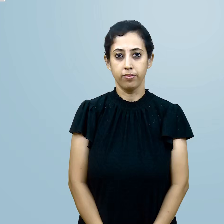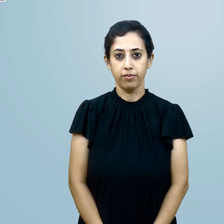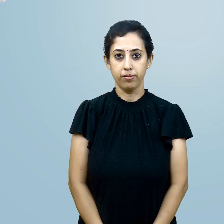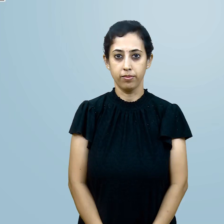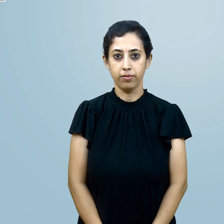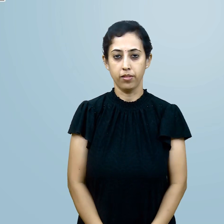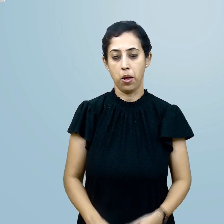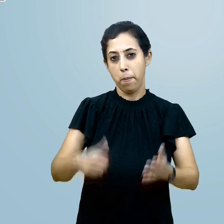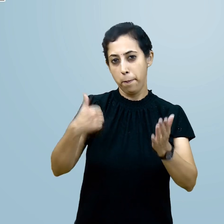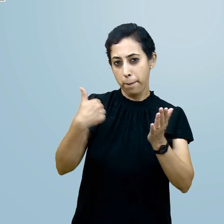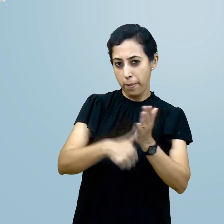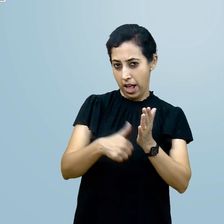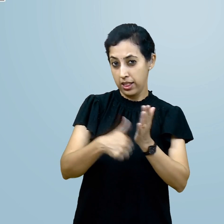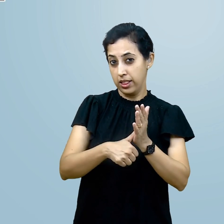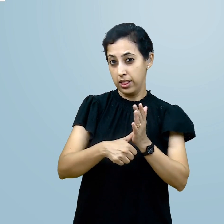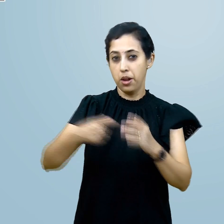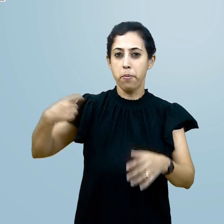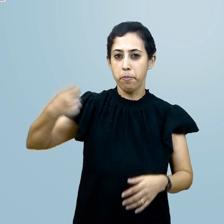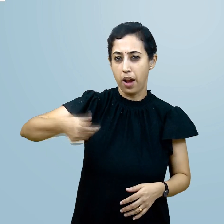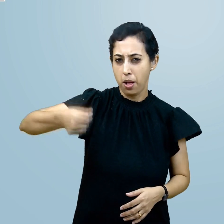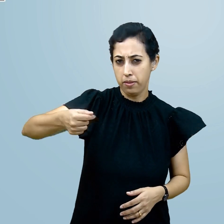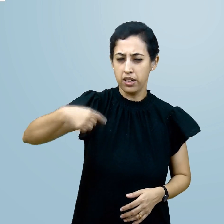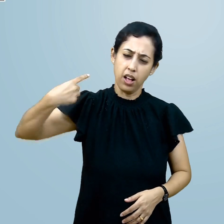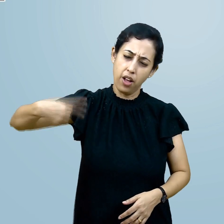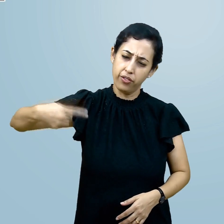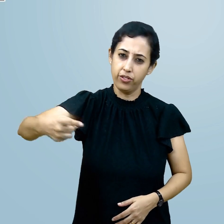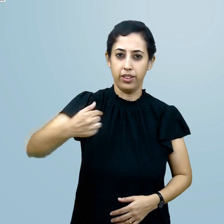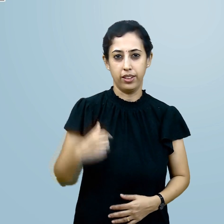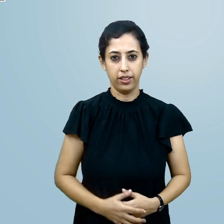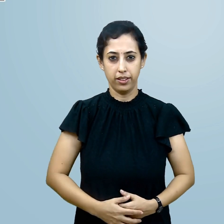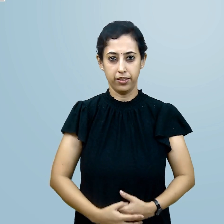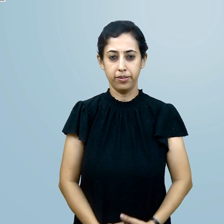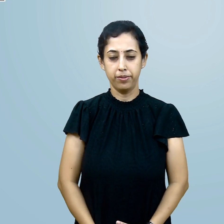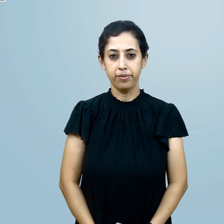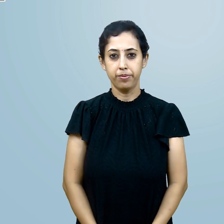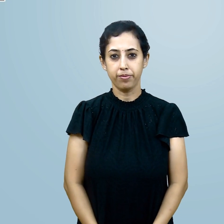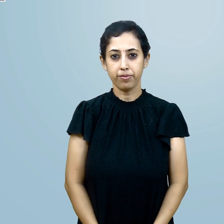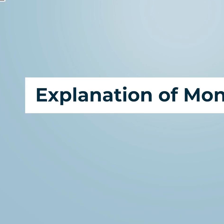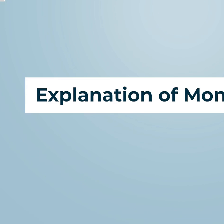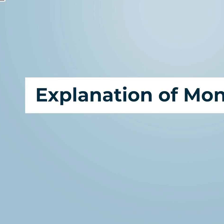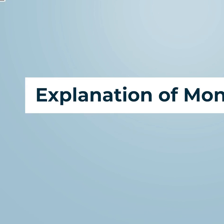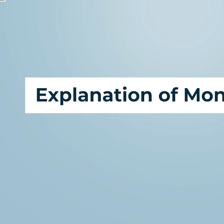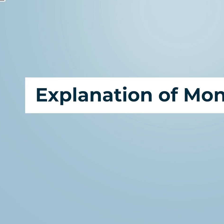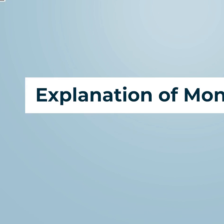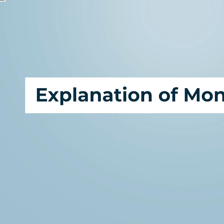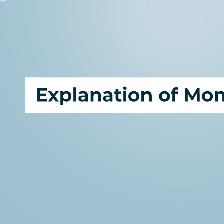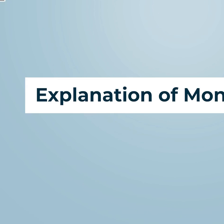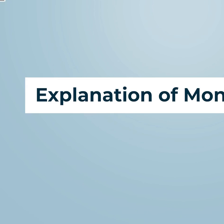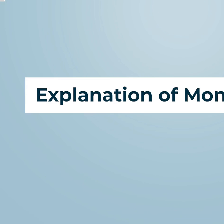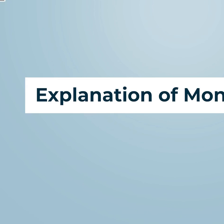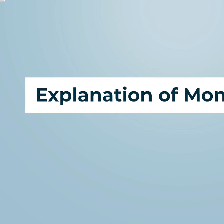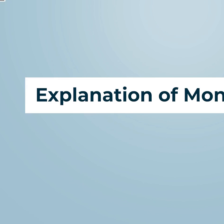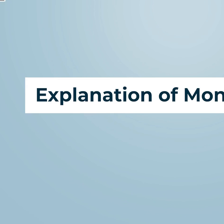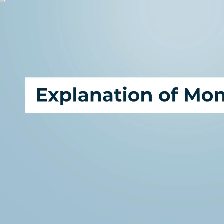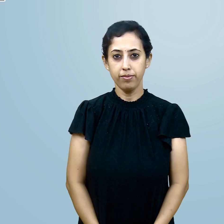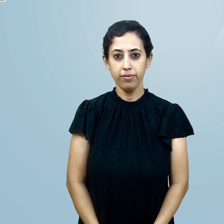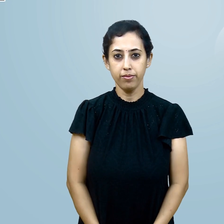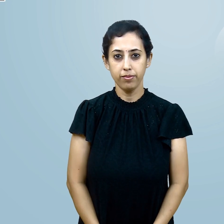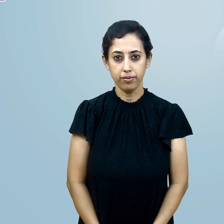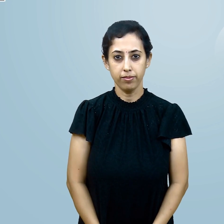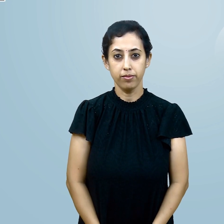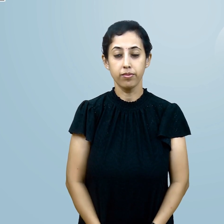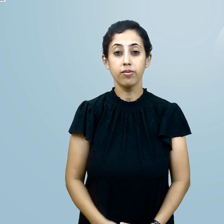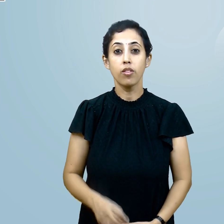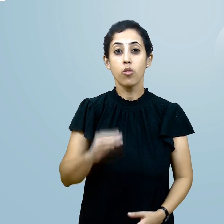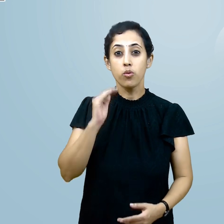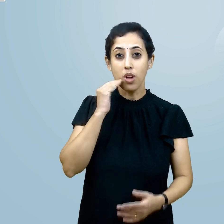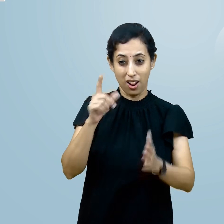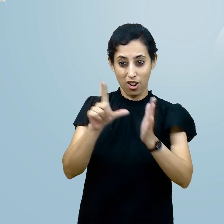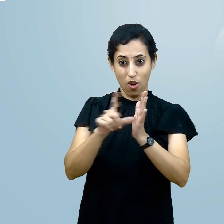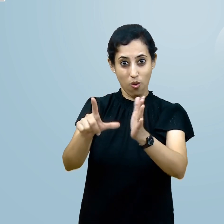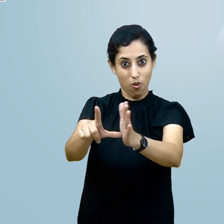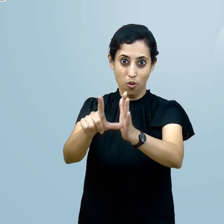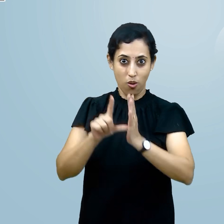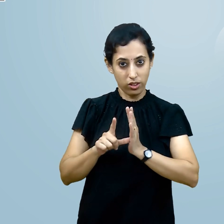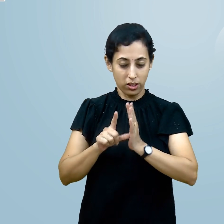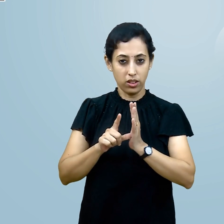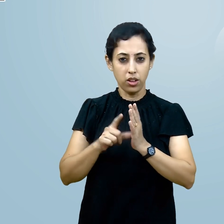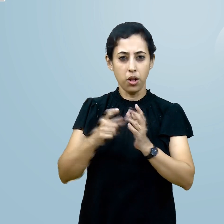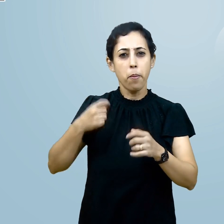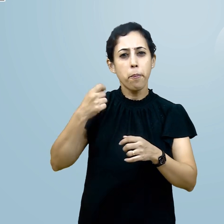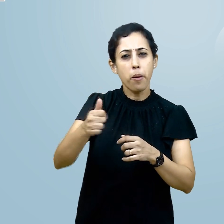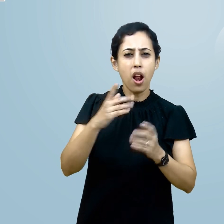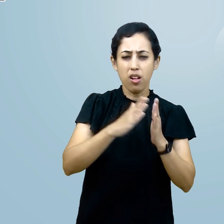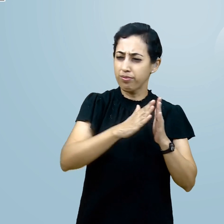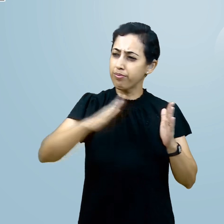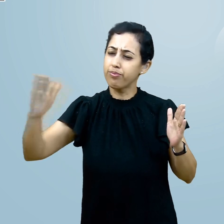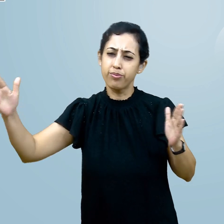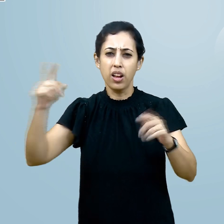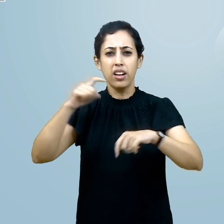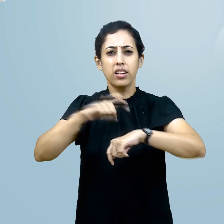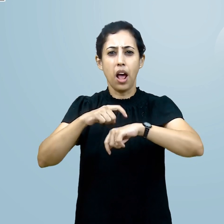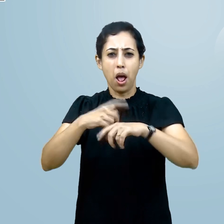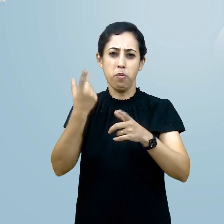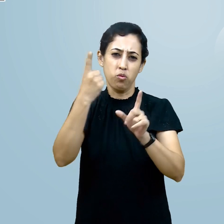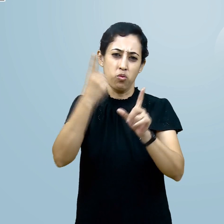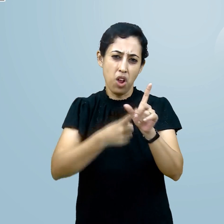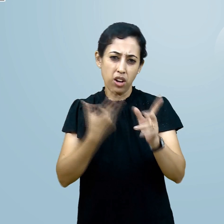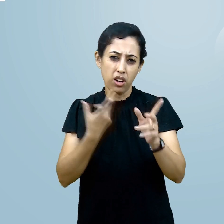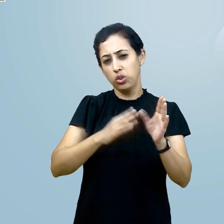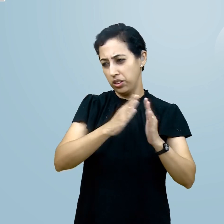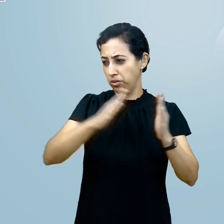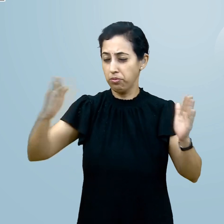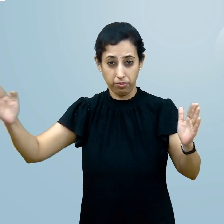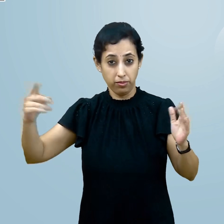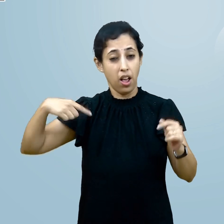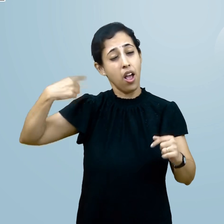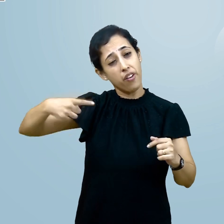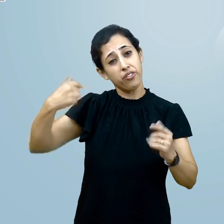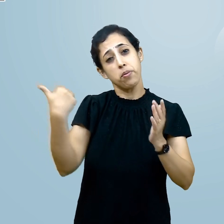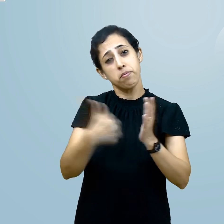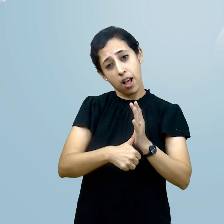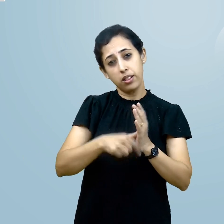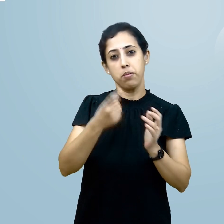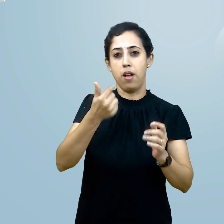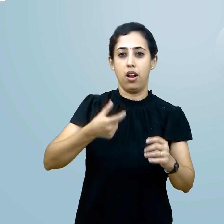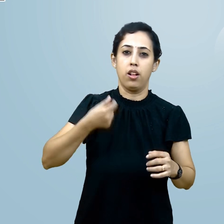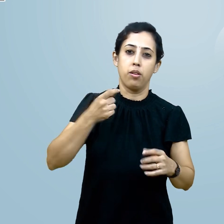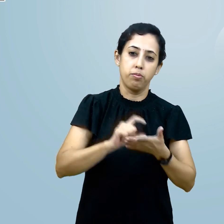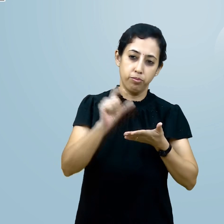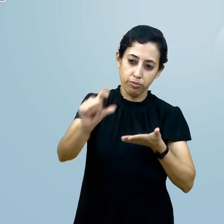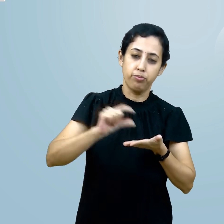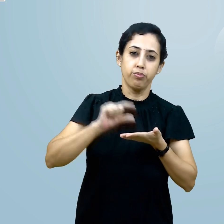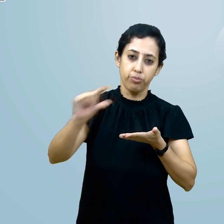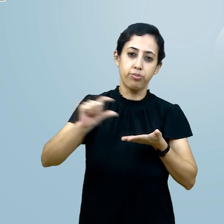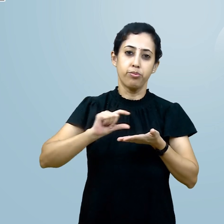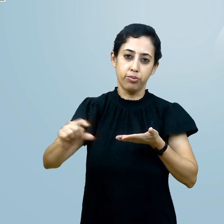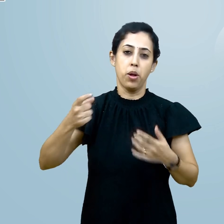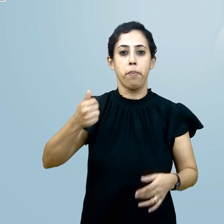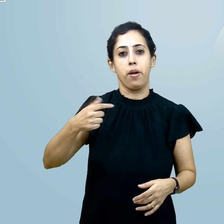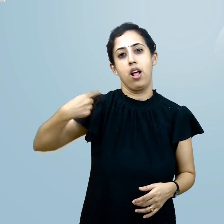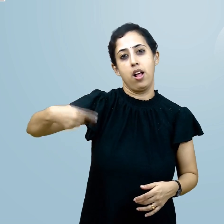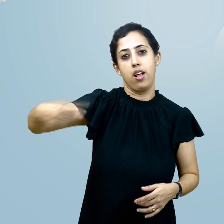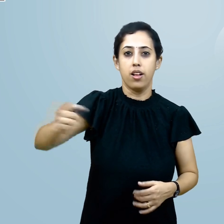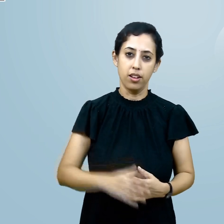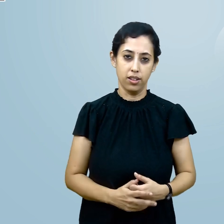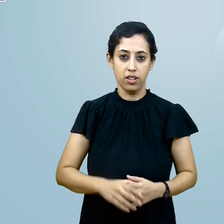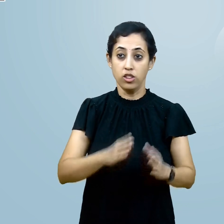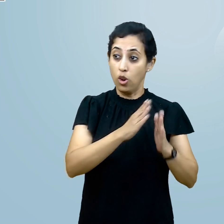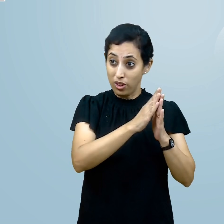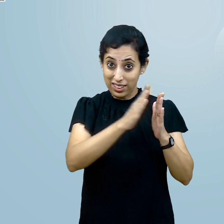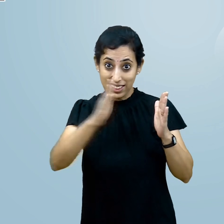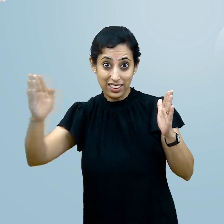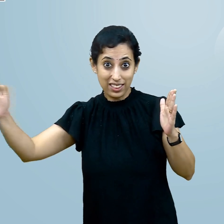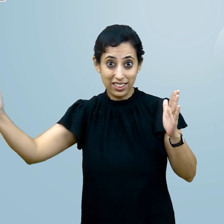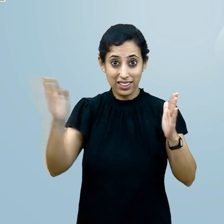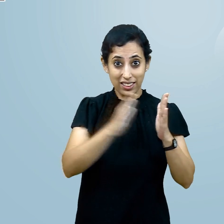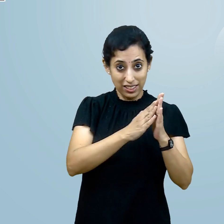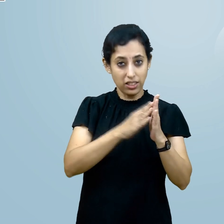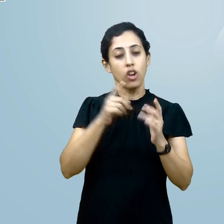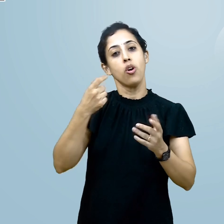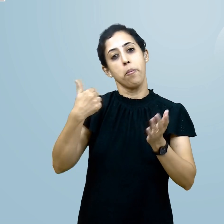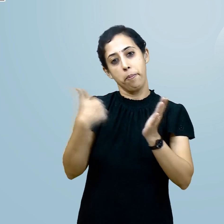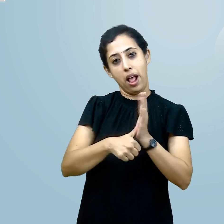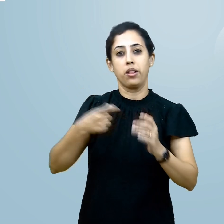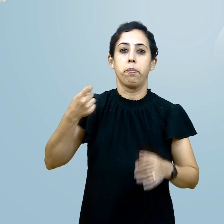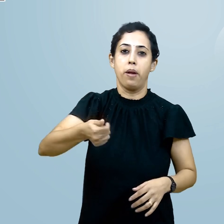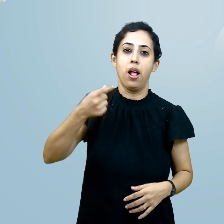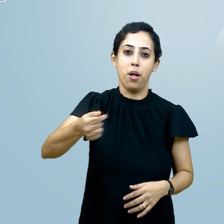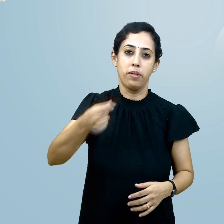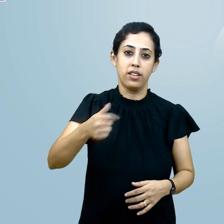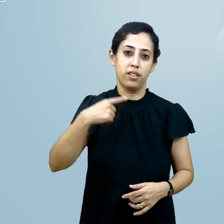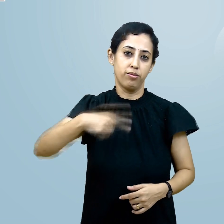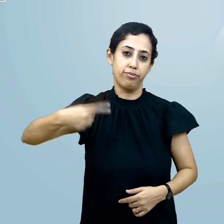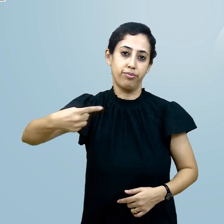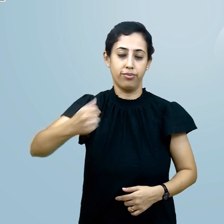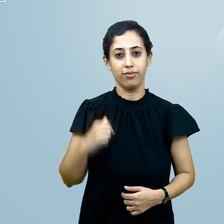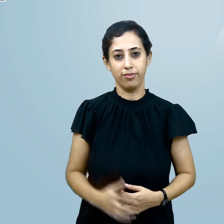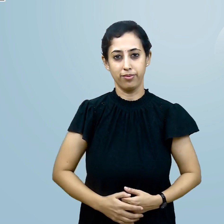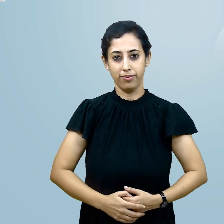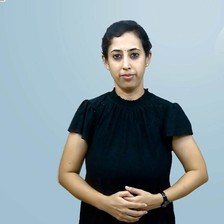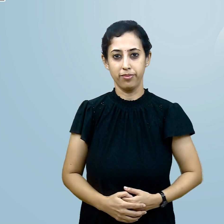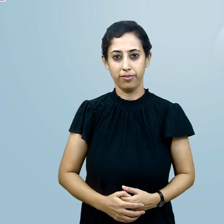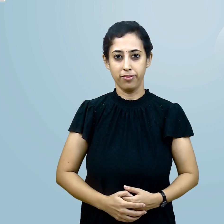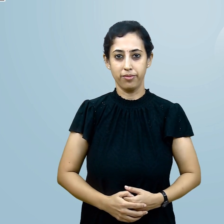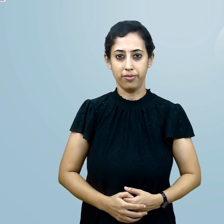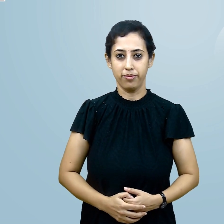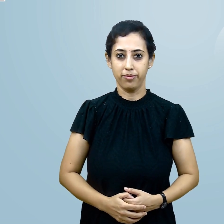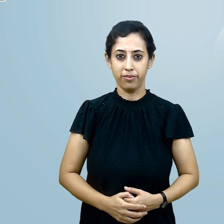Monthly Payment